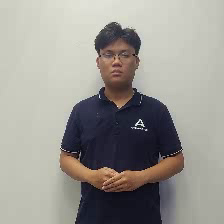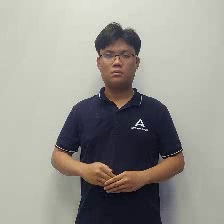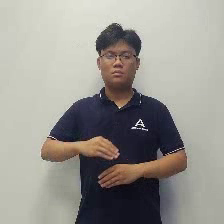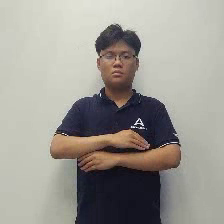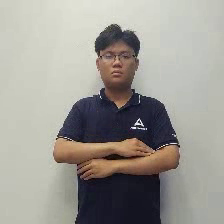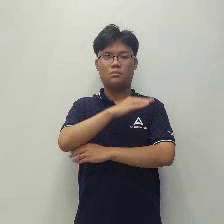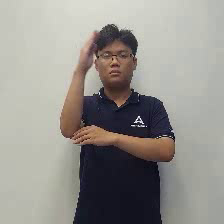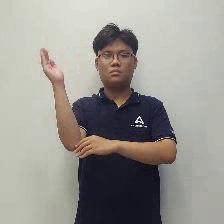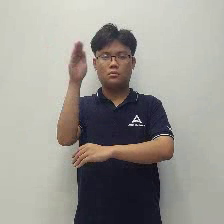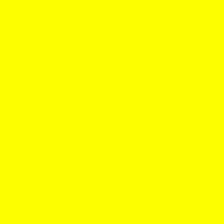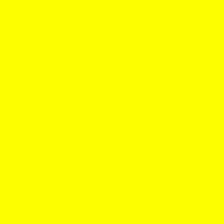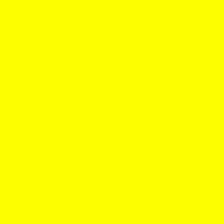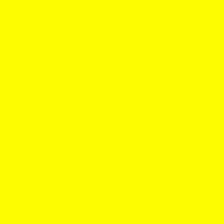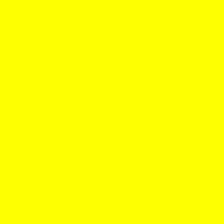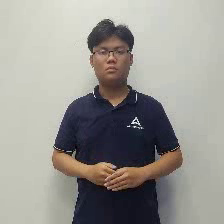Ban ngày